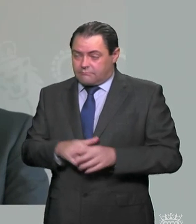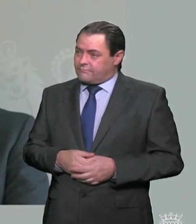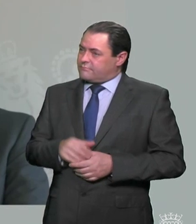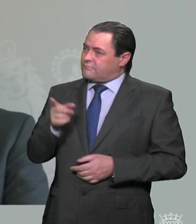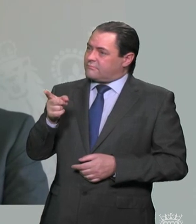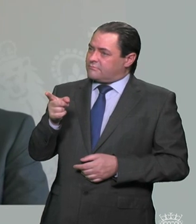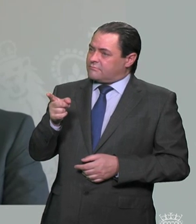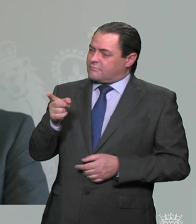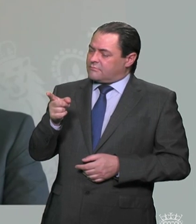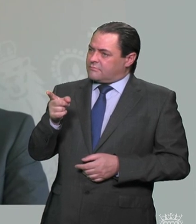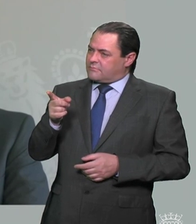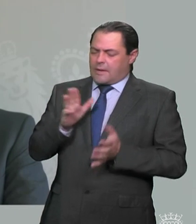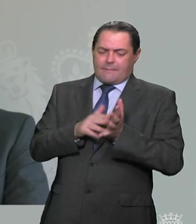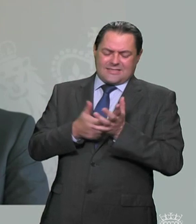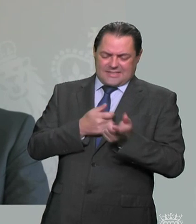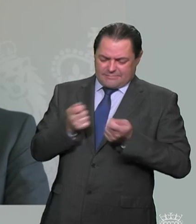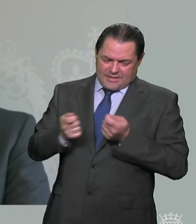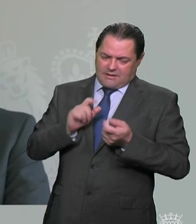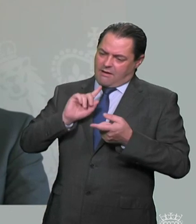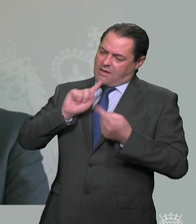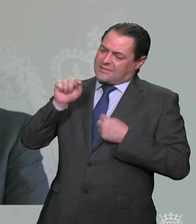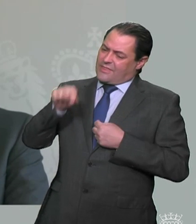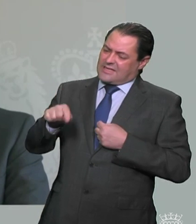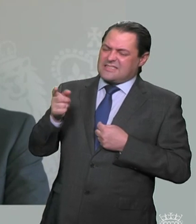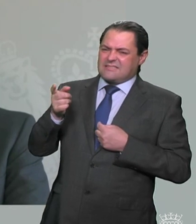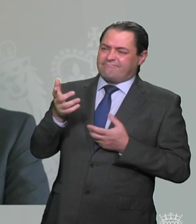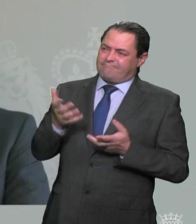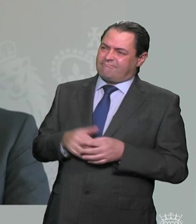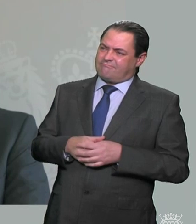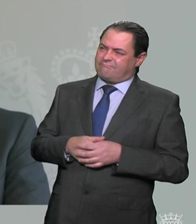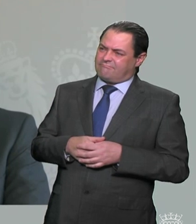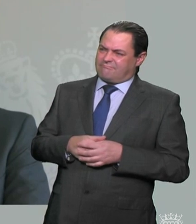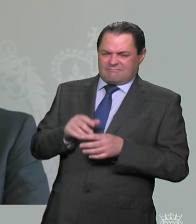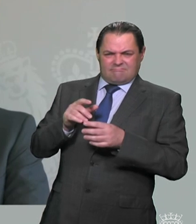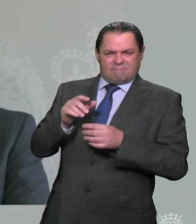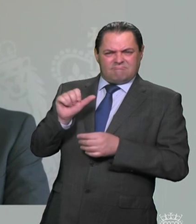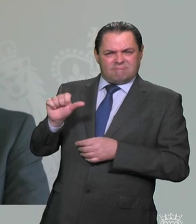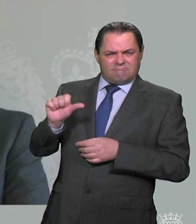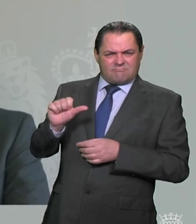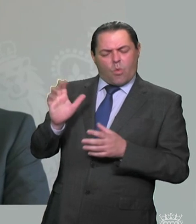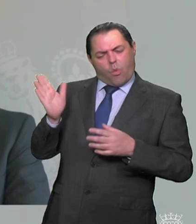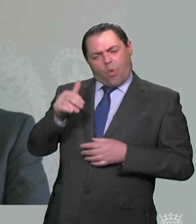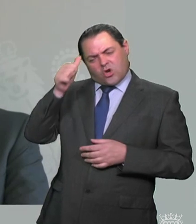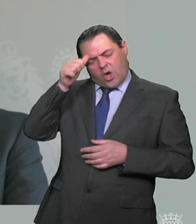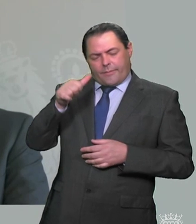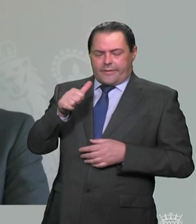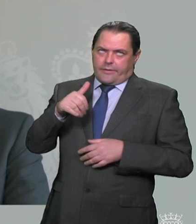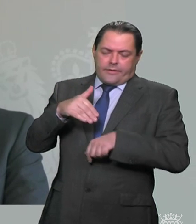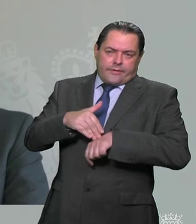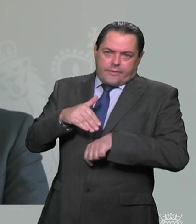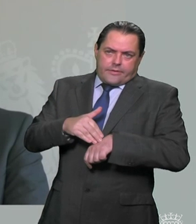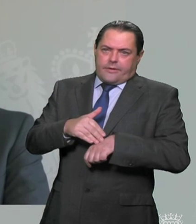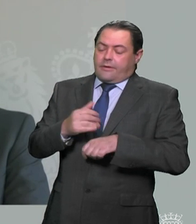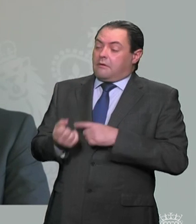Yes is the answer to that, and I think that everybody understands the inconvenience of being pinged.